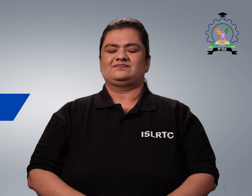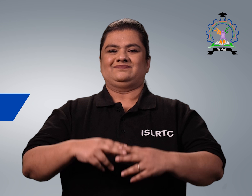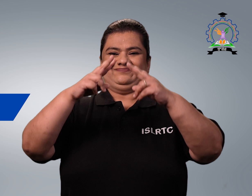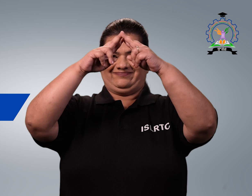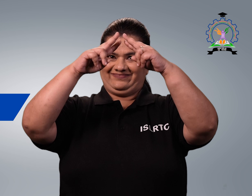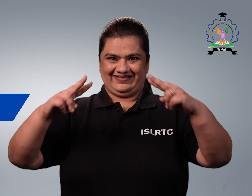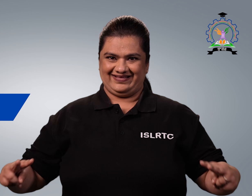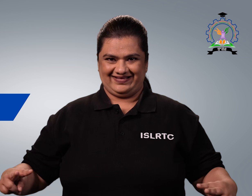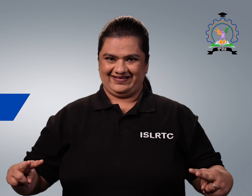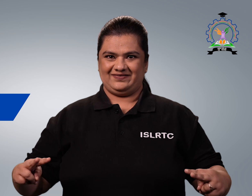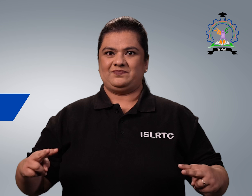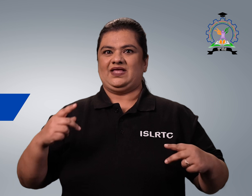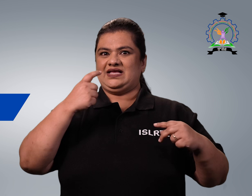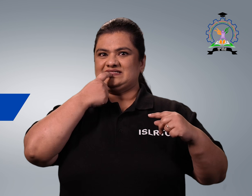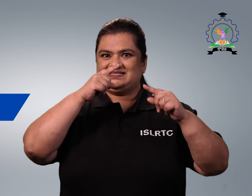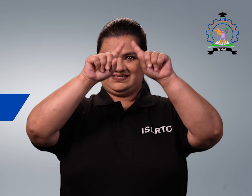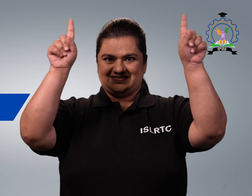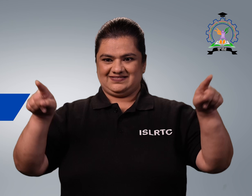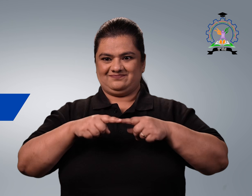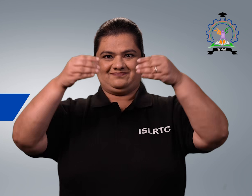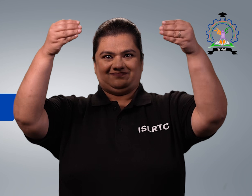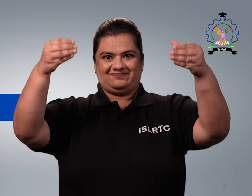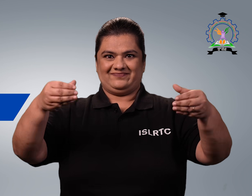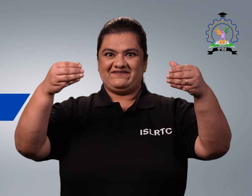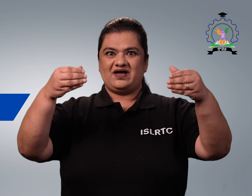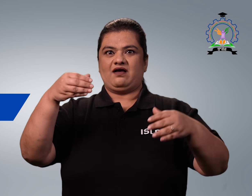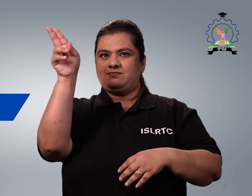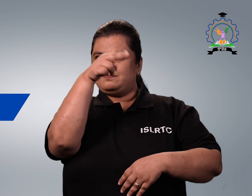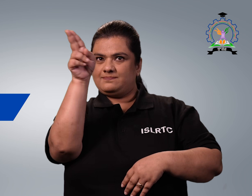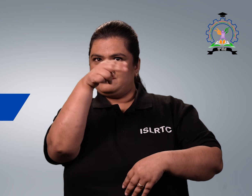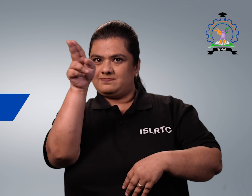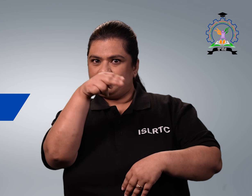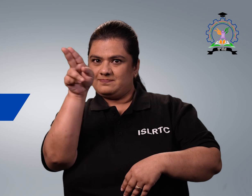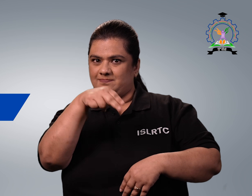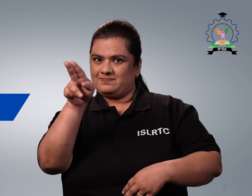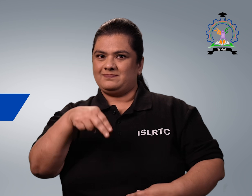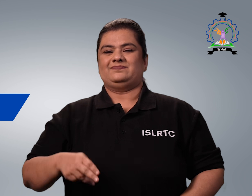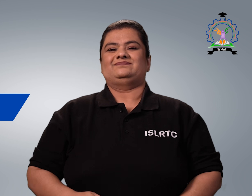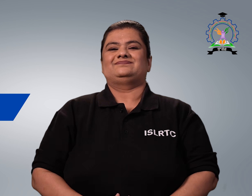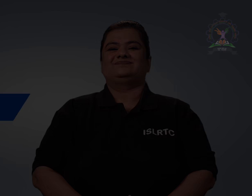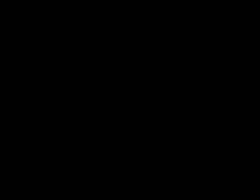It is a thick flat surface covered with canvas and used for painting.